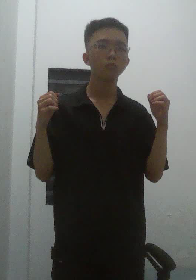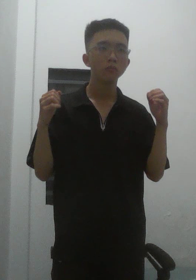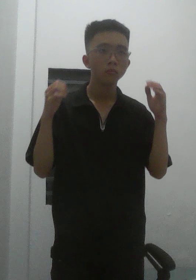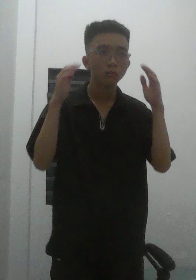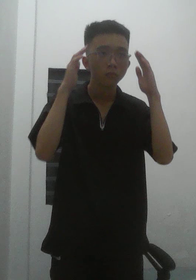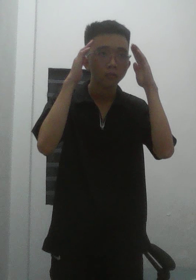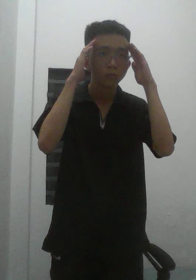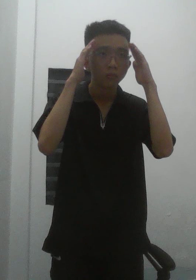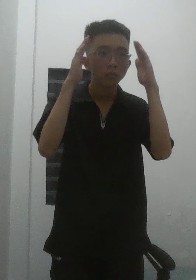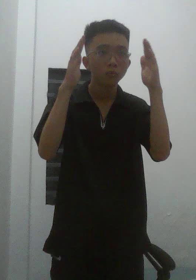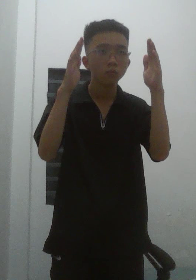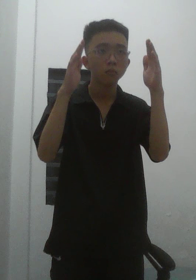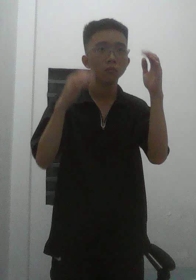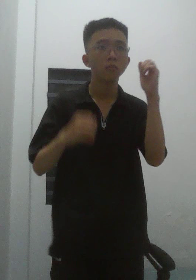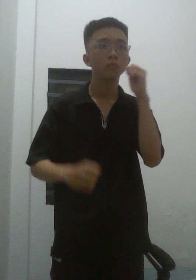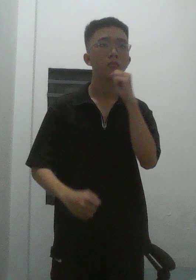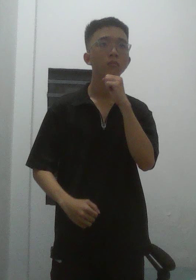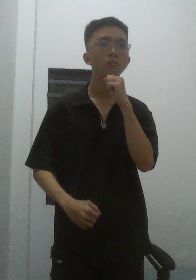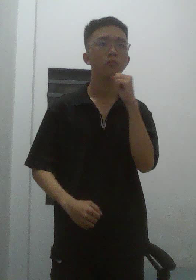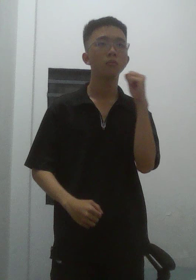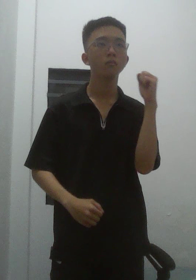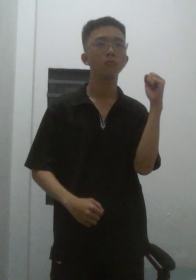khong quan tam